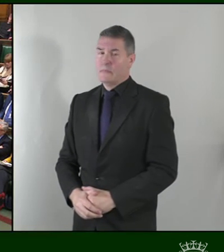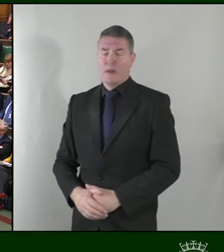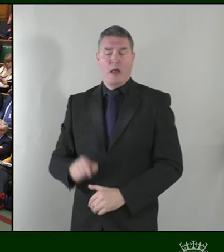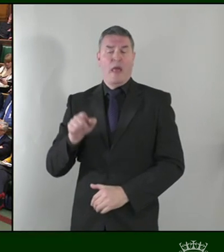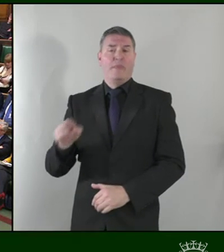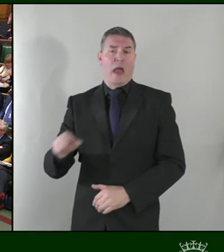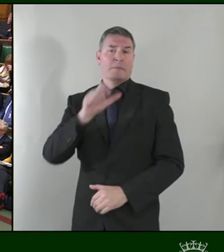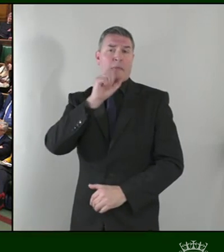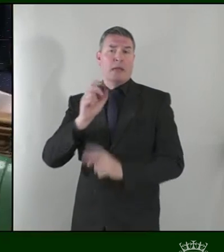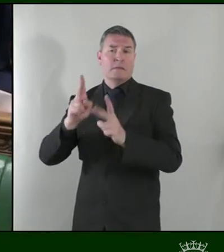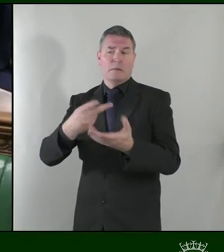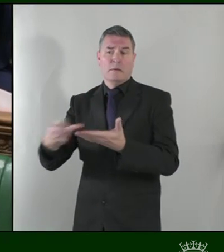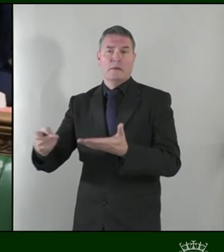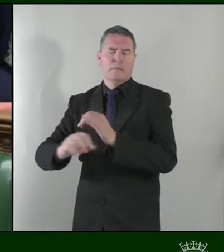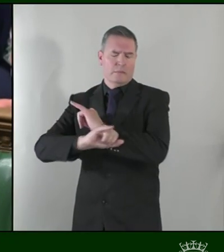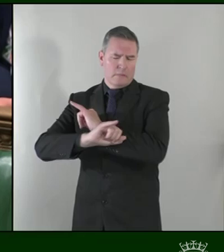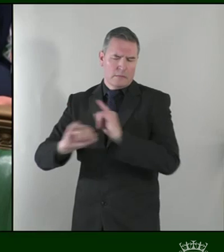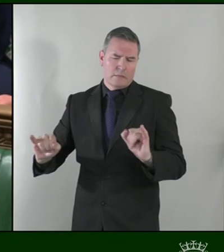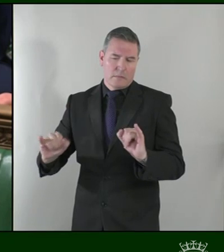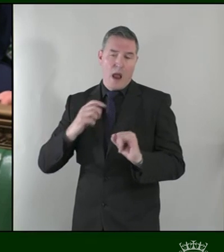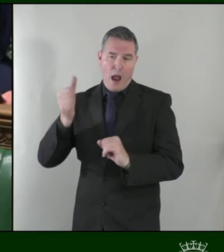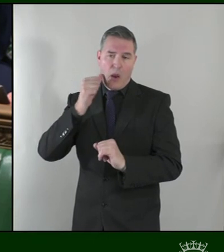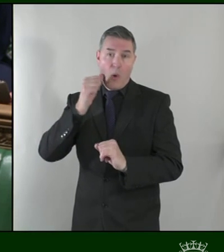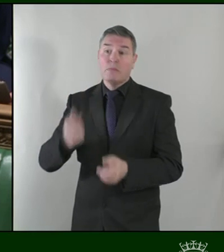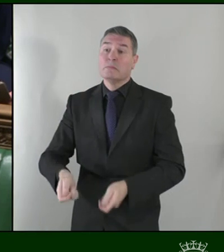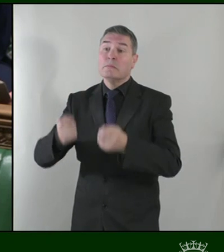This is a tragic case, and the honourable Lady is right to raise it.